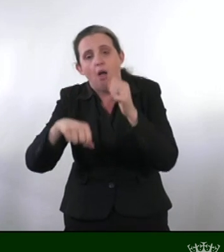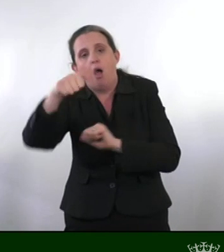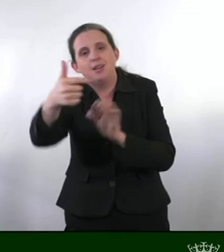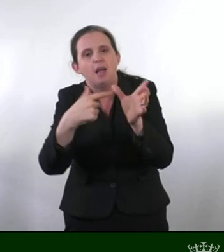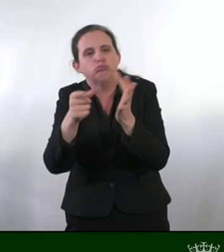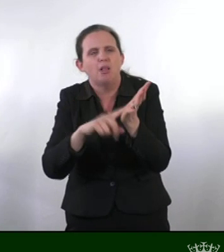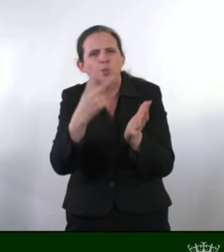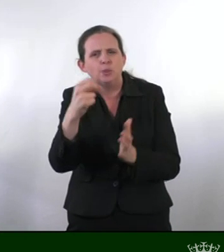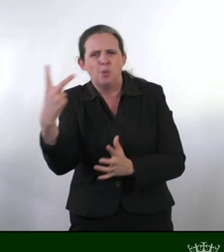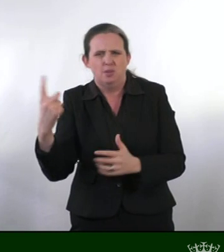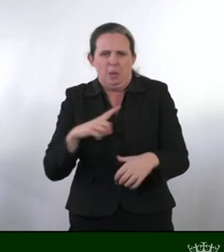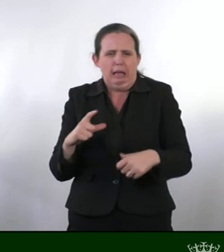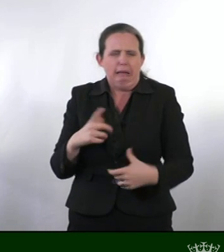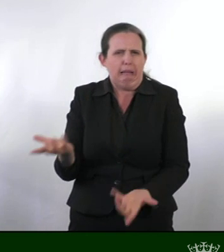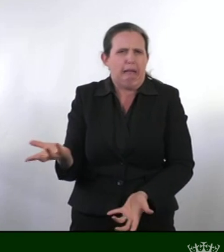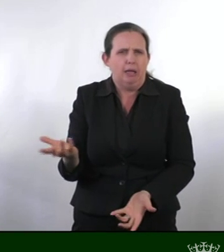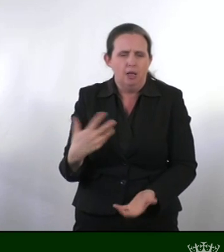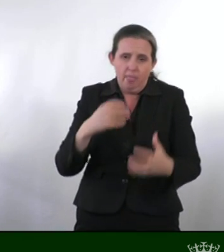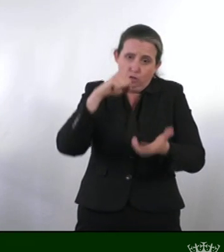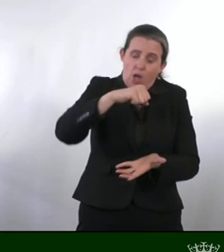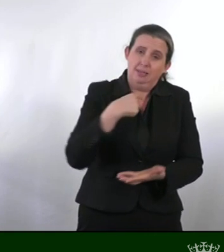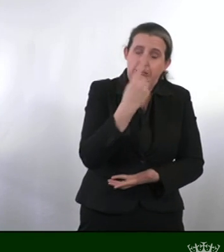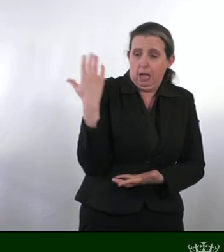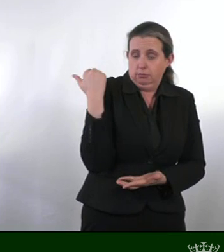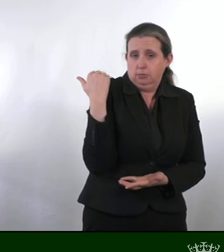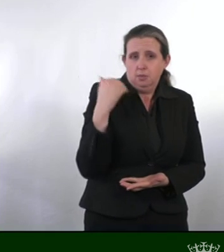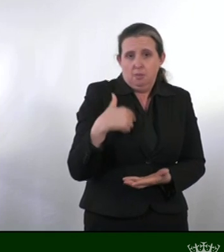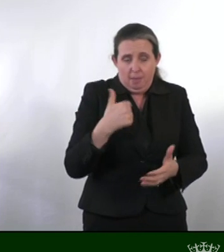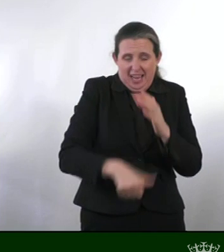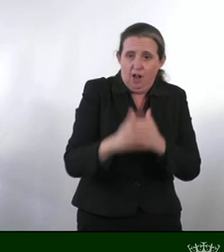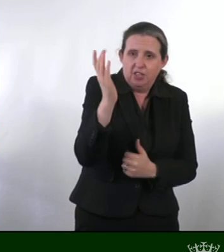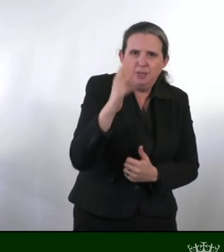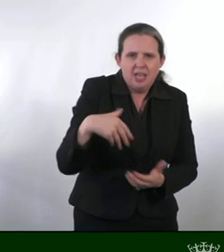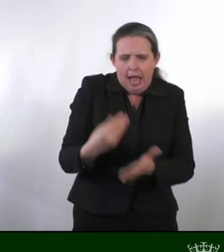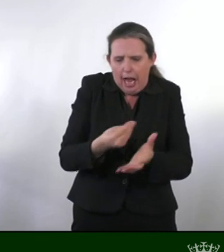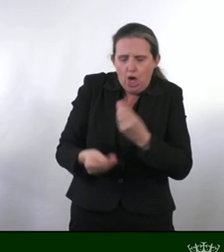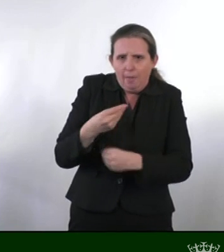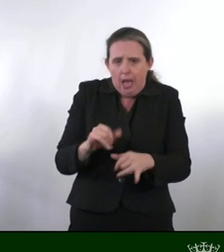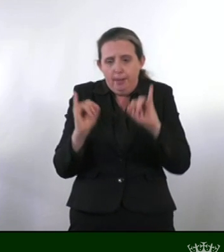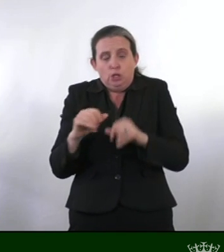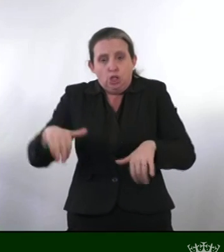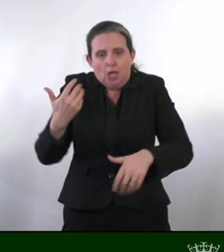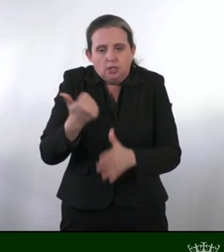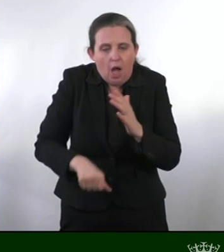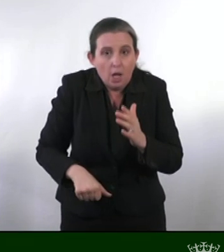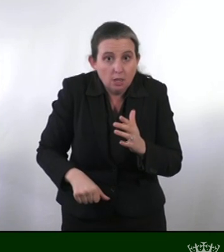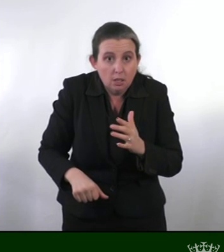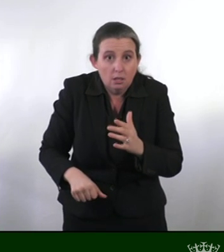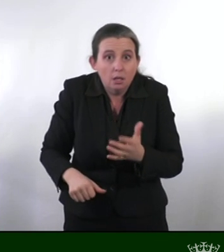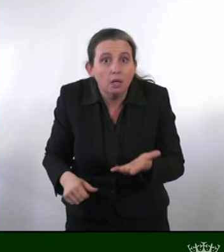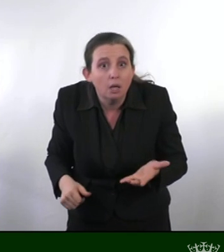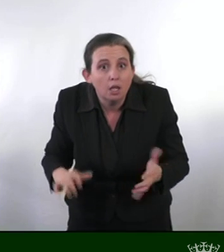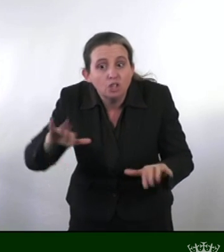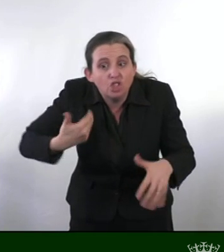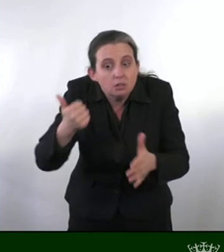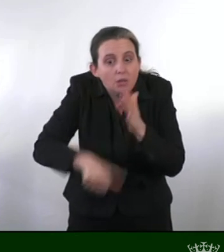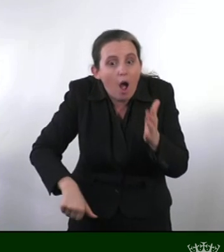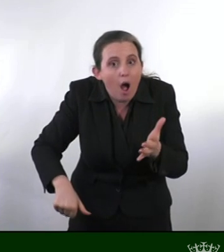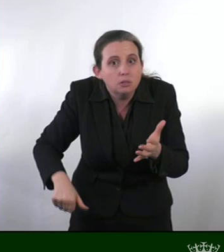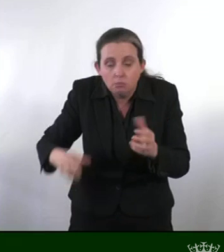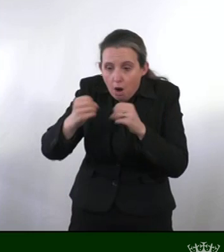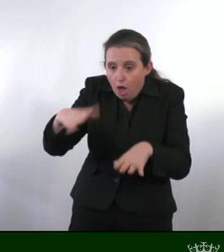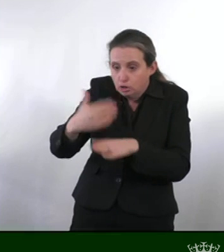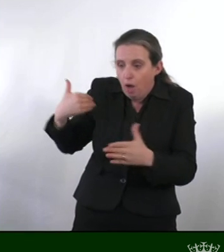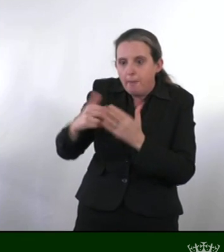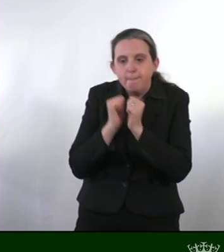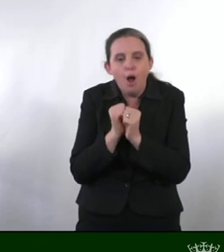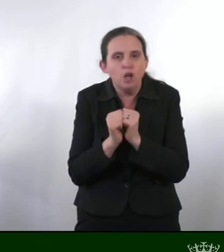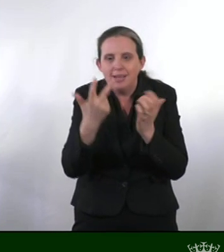The Chancellor said at the beginning of his speech that our economic emergency “has only just begun”—try telling that to people who have been out of work since March.